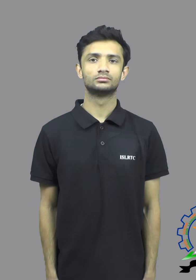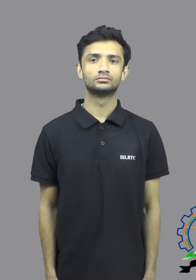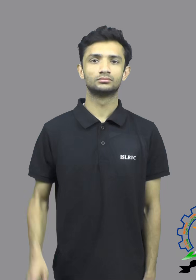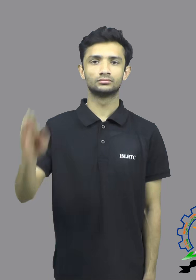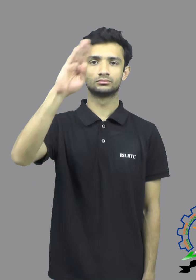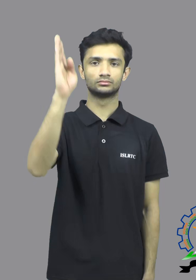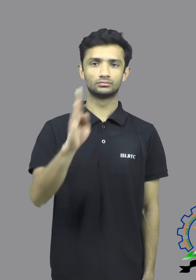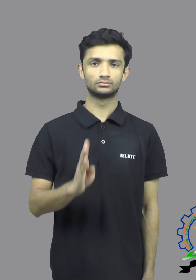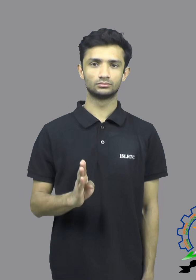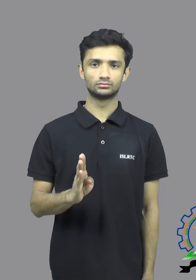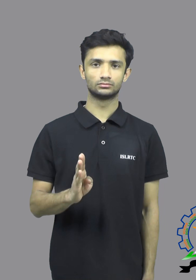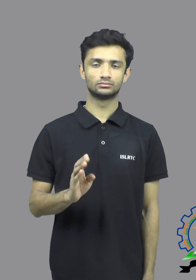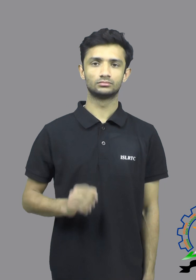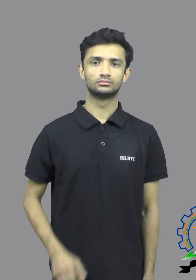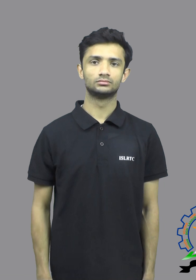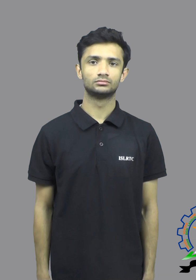Brazil